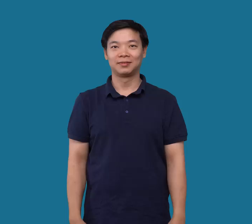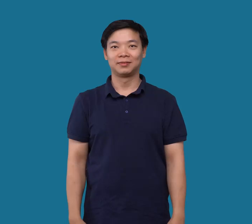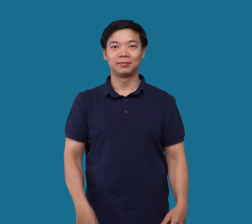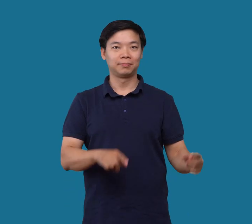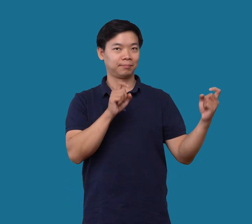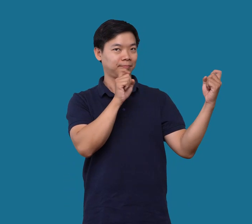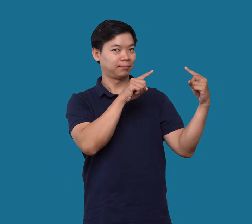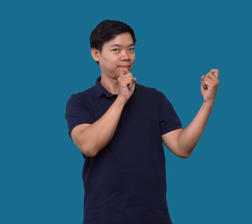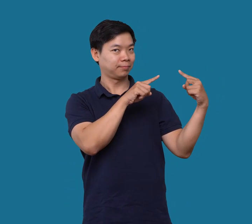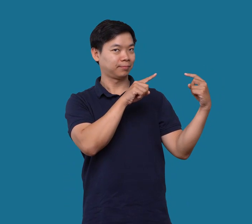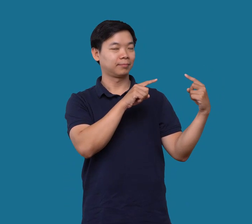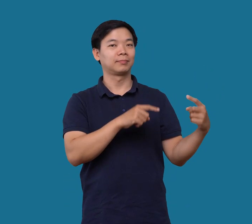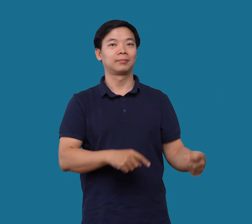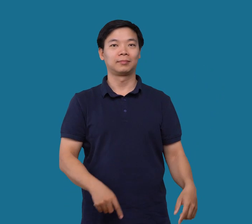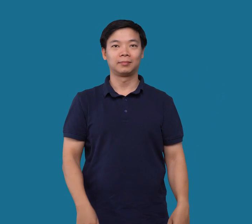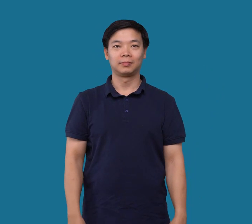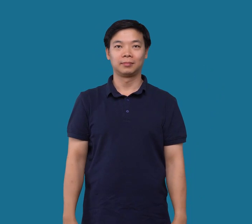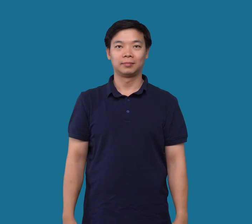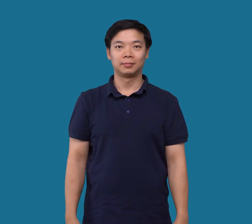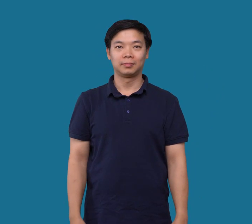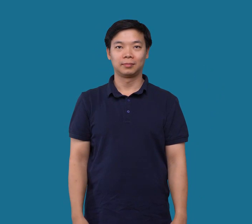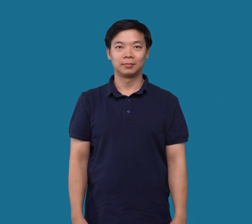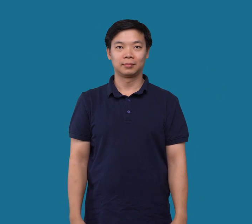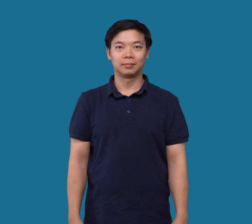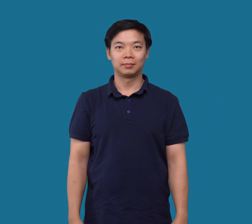liên lạc